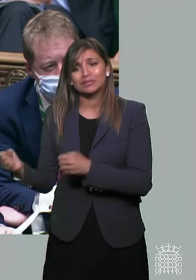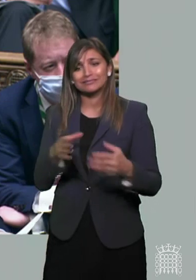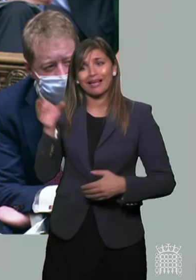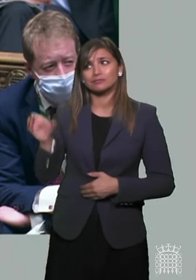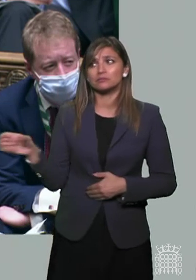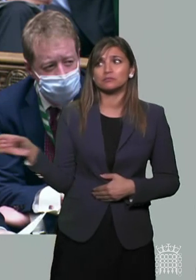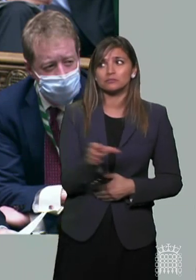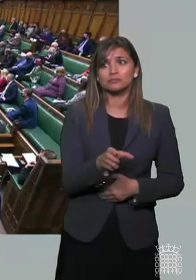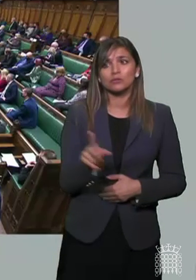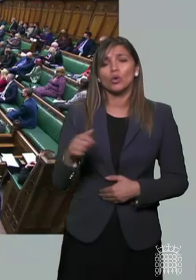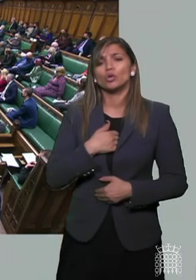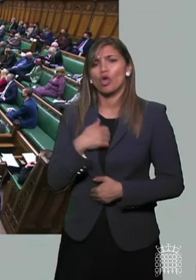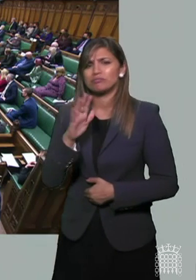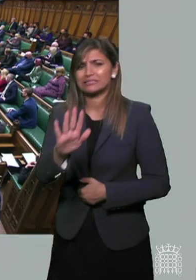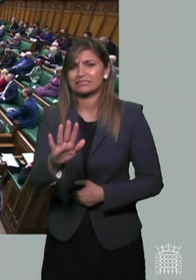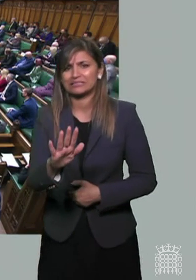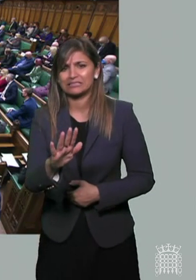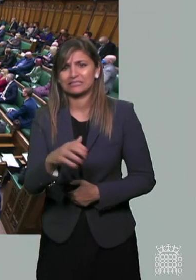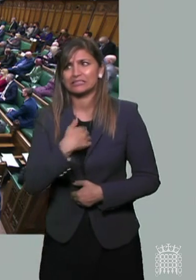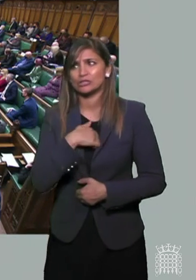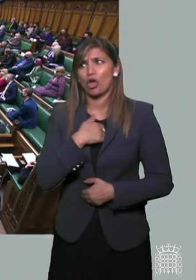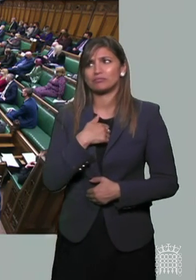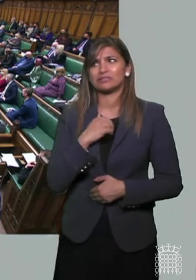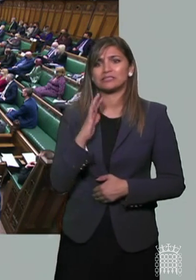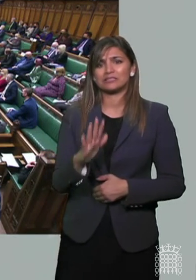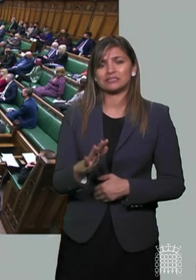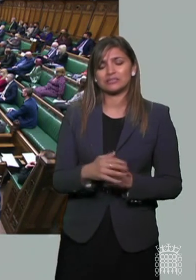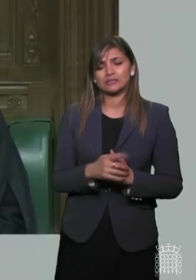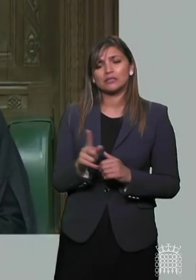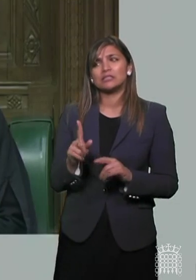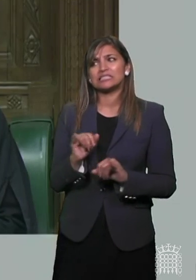Order. Sorry, but I am very bothered that we are going into sub judice, which applies till sentencing is finalised.